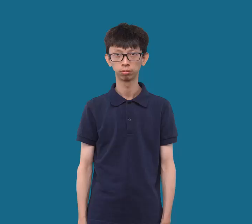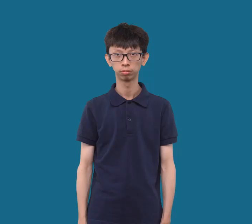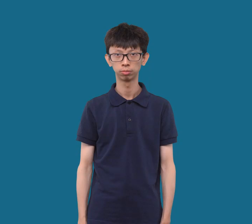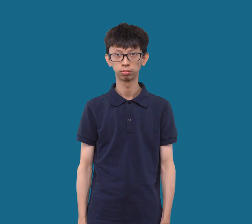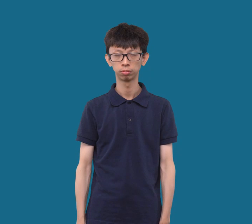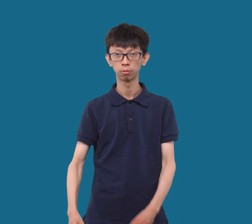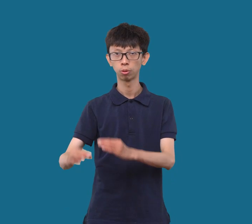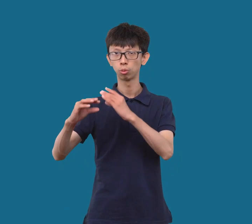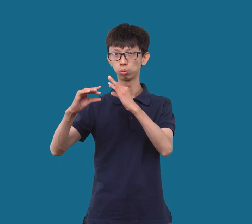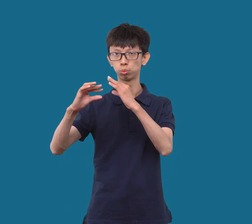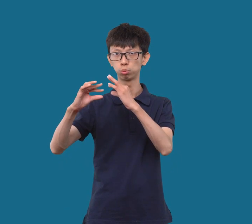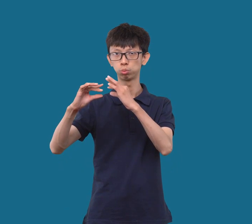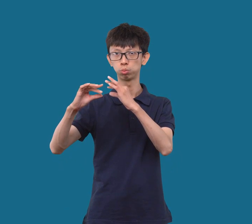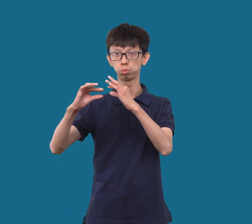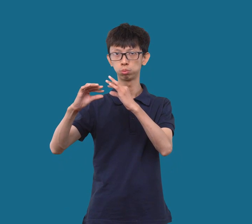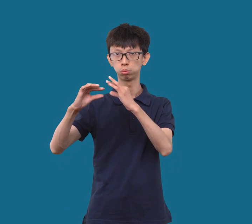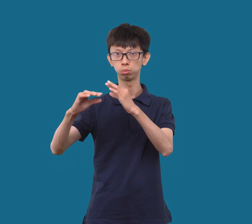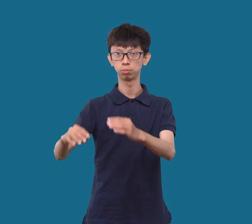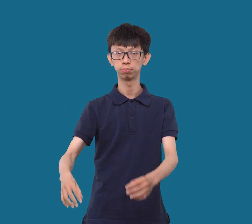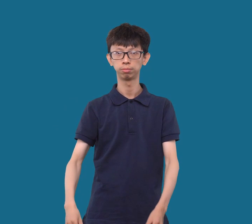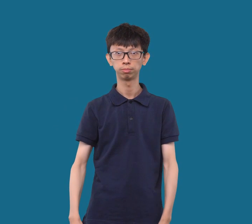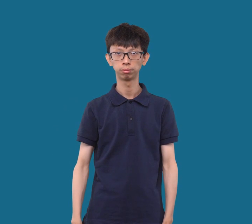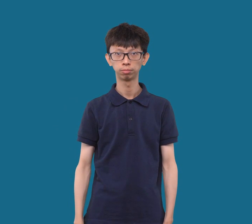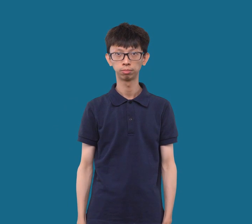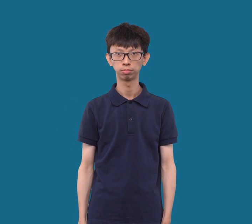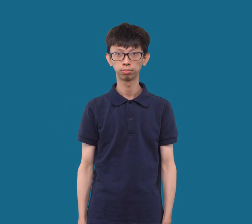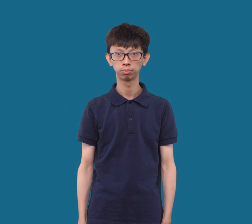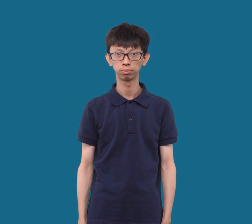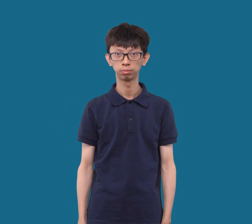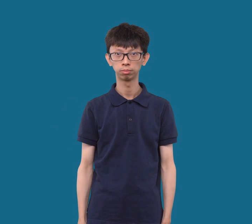kèn